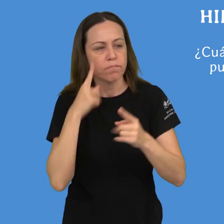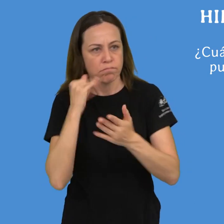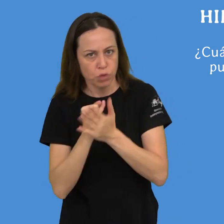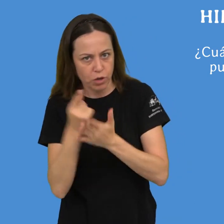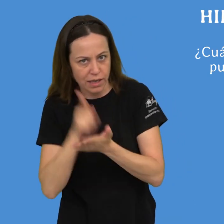probar